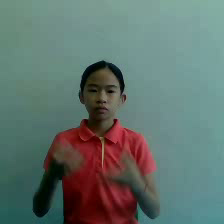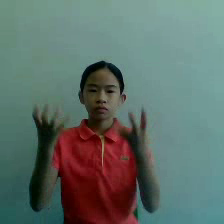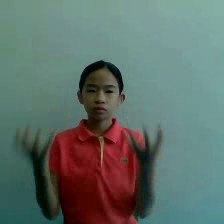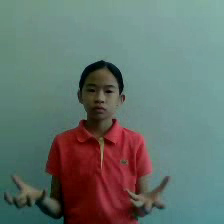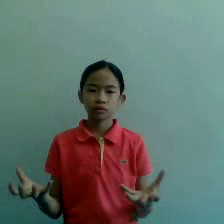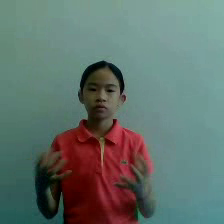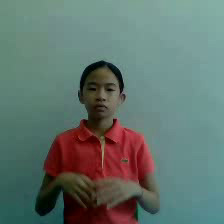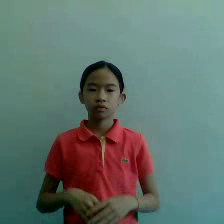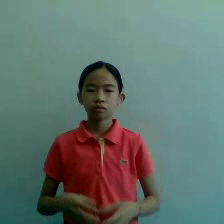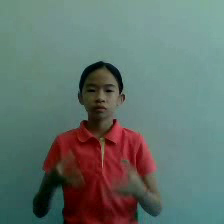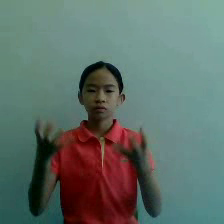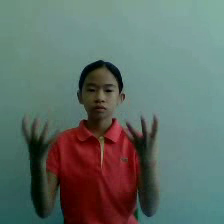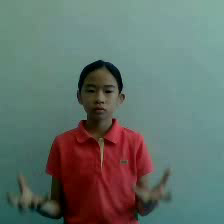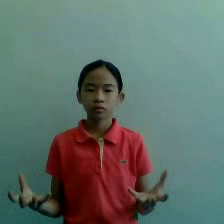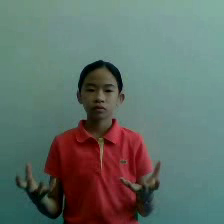Nặng